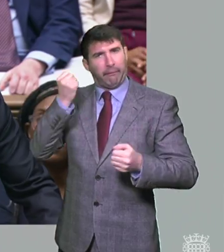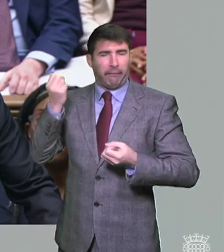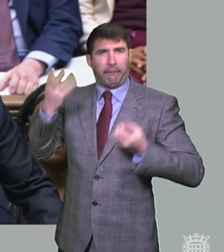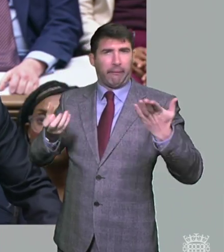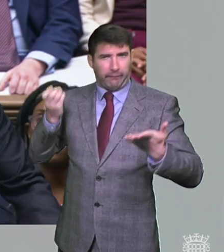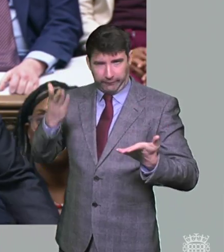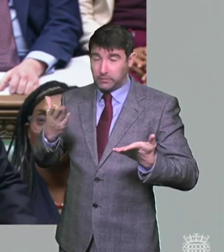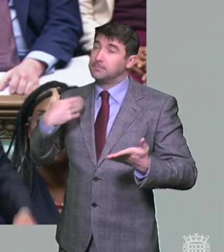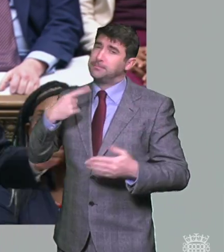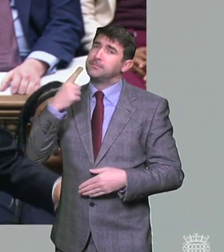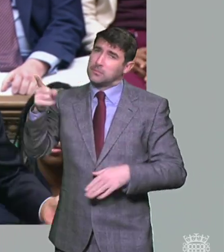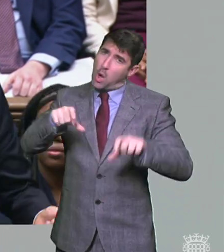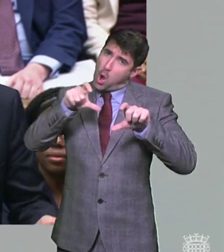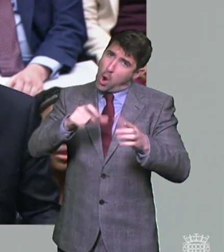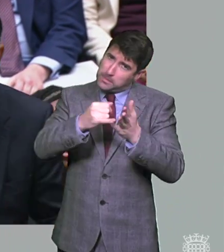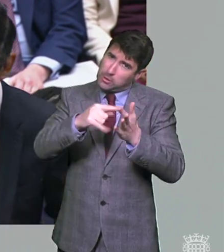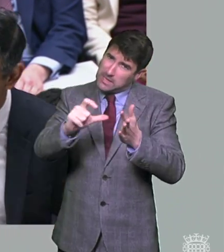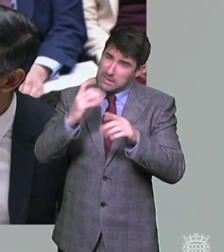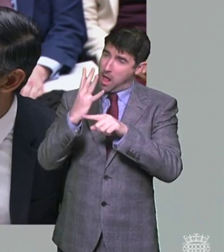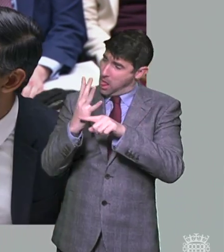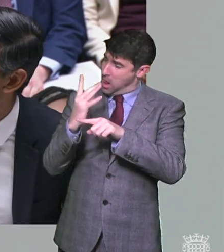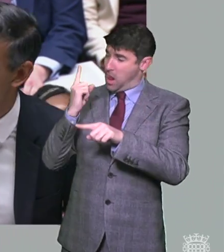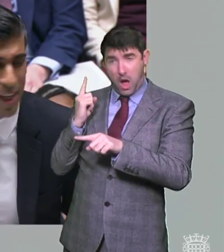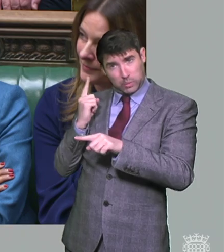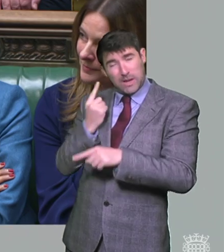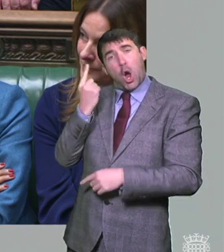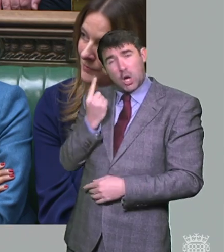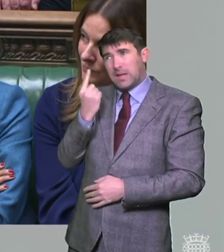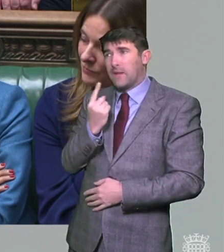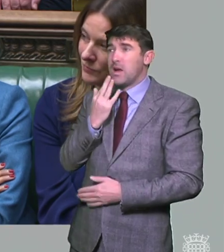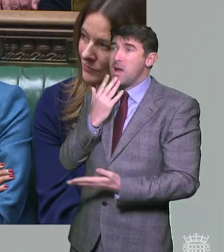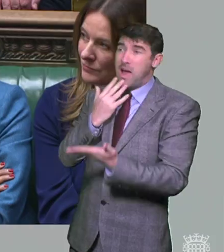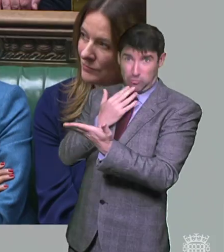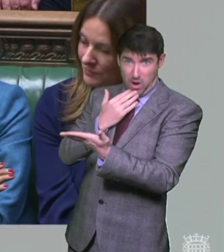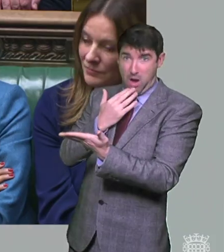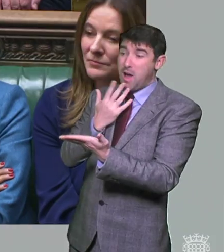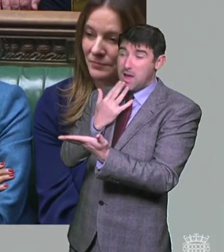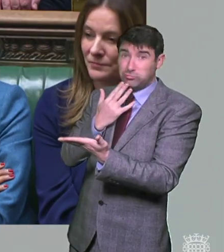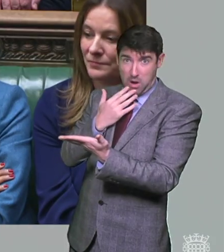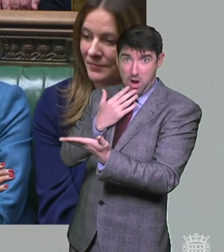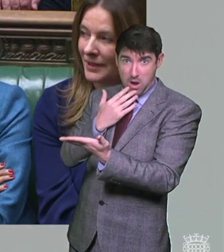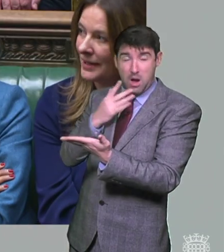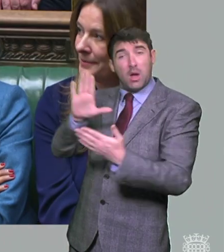She made an error of judgment, but she recognised that, she raised the matter and she accepted her mistake.